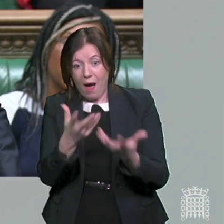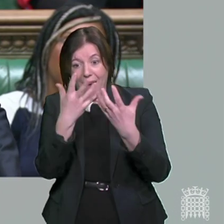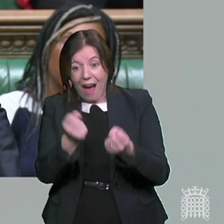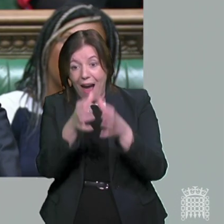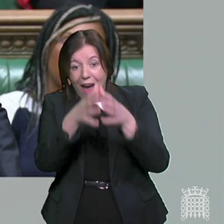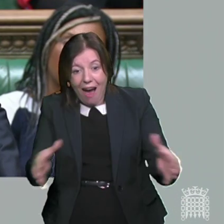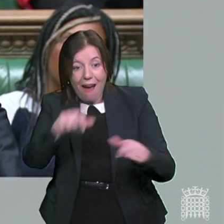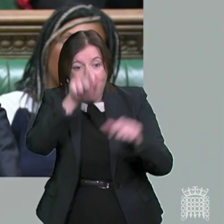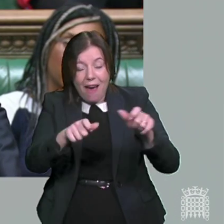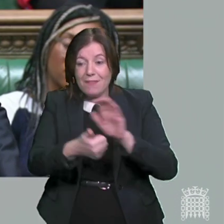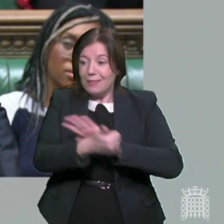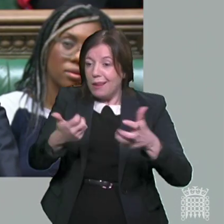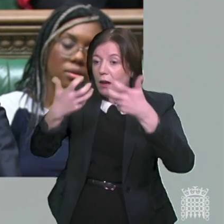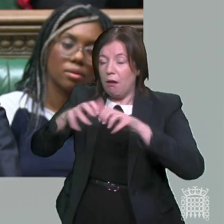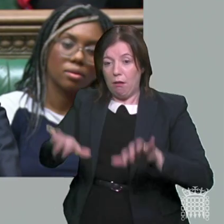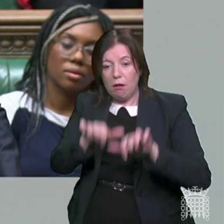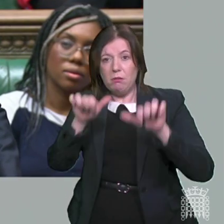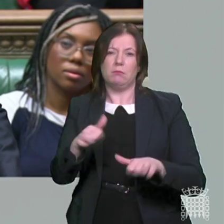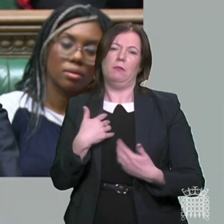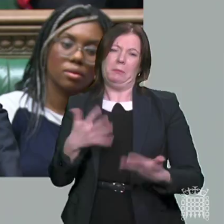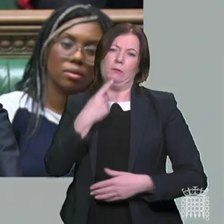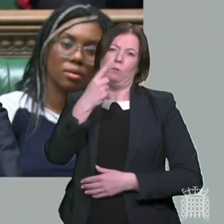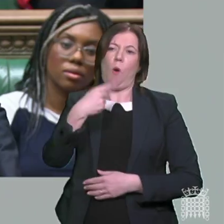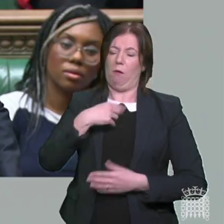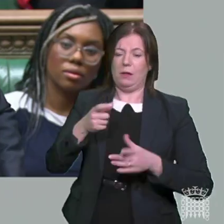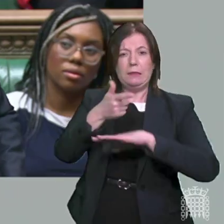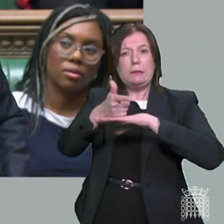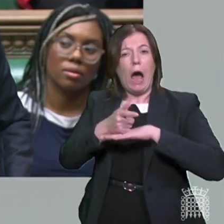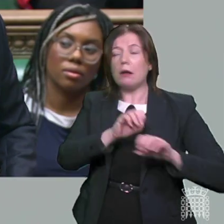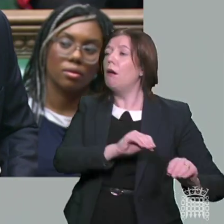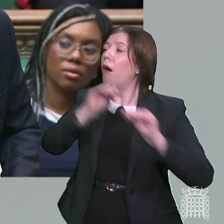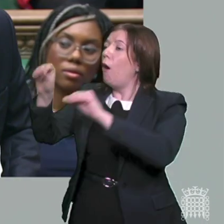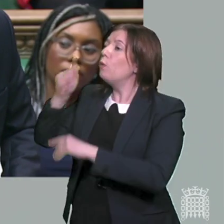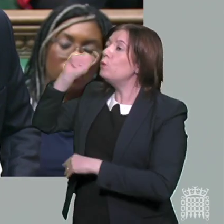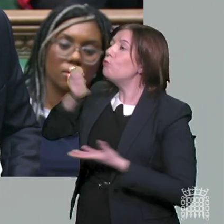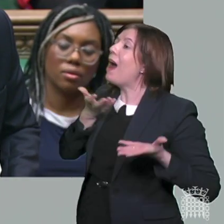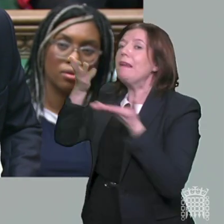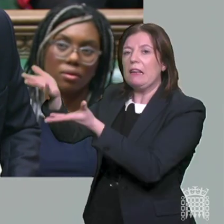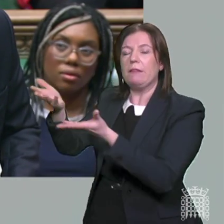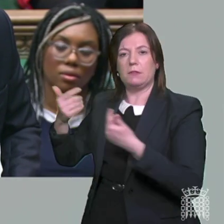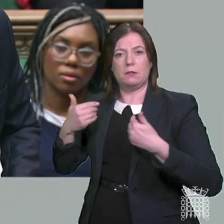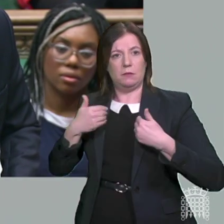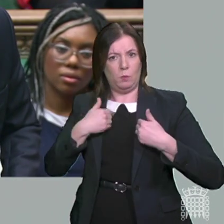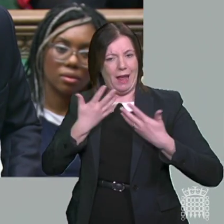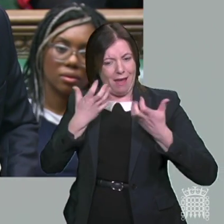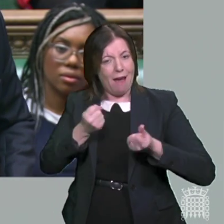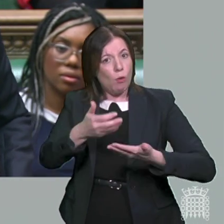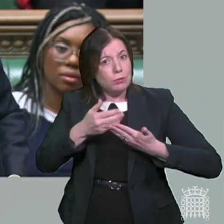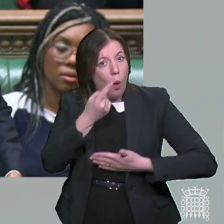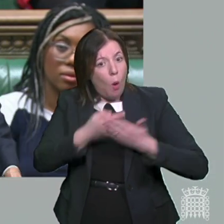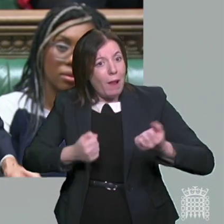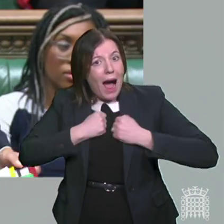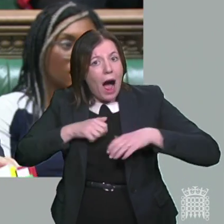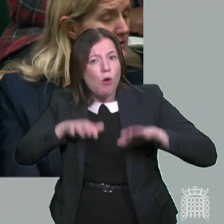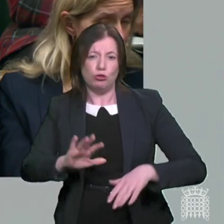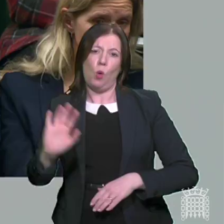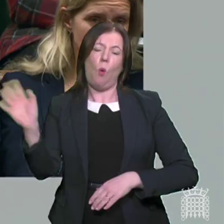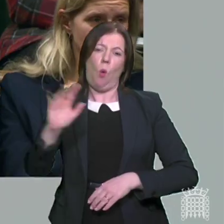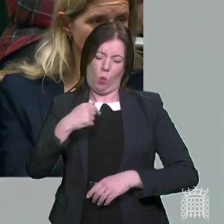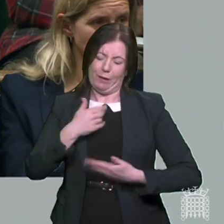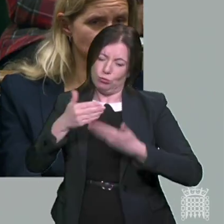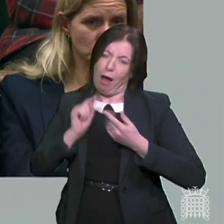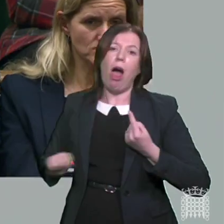As we can see from the recent announcement on tanks, we continue to lead the world when it comes to standing up for not just our safety, but the safety of our allies around the world.